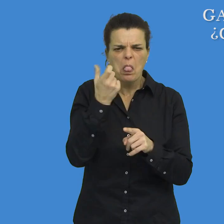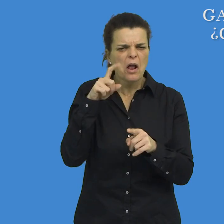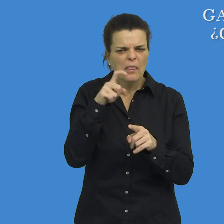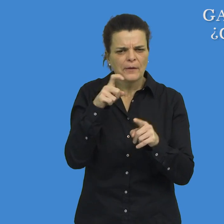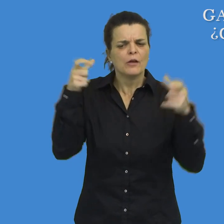cancer